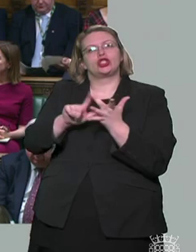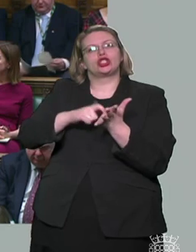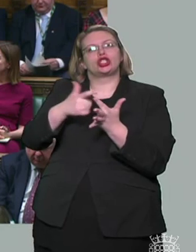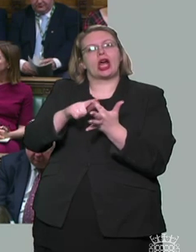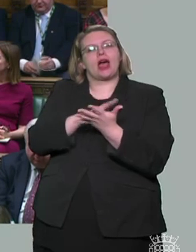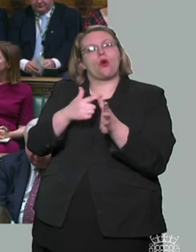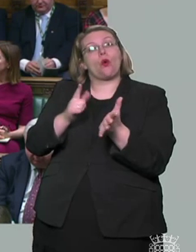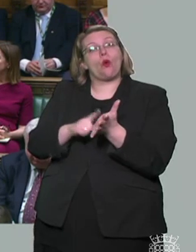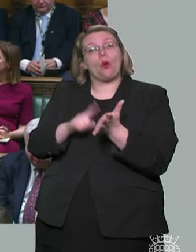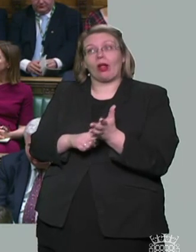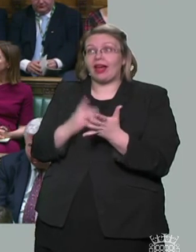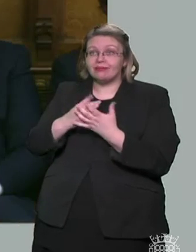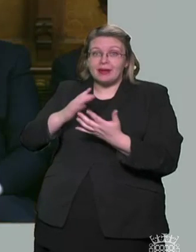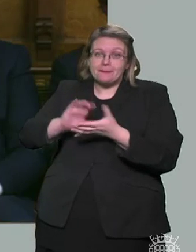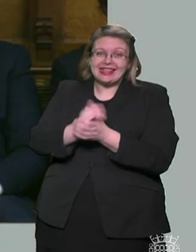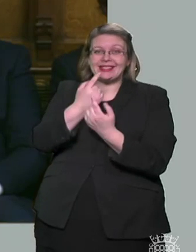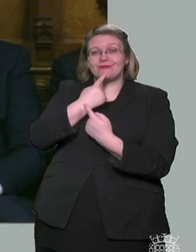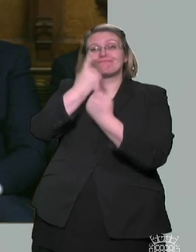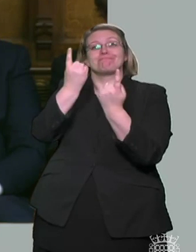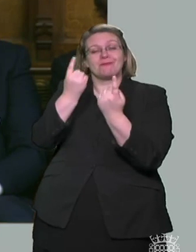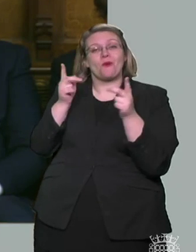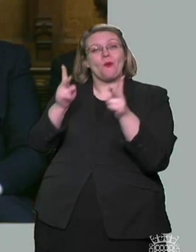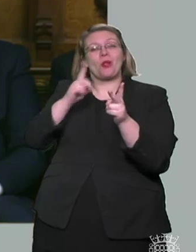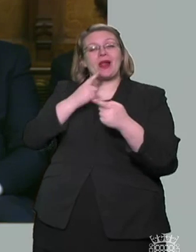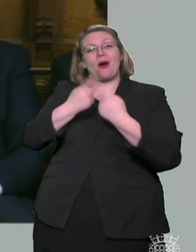iconic building is finally set to reopen this summer.